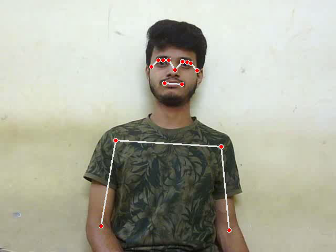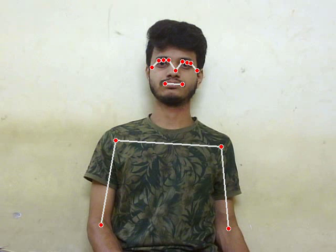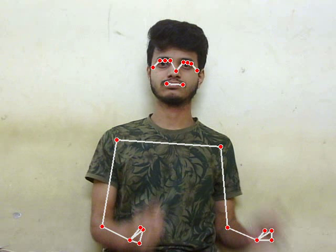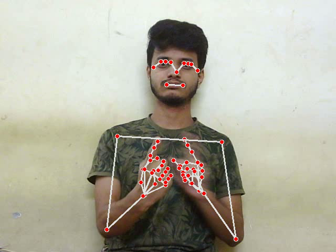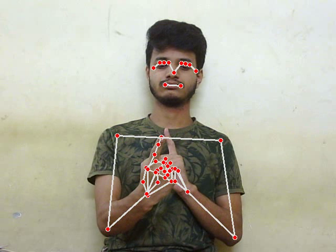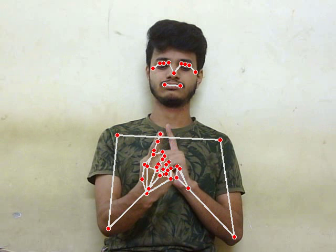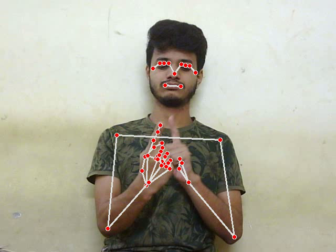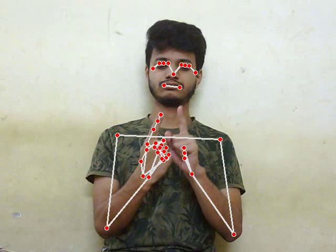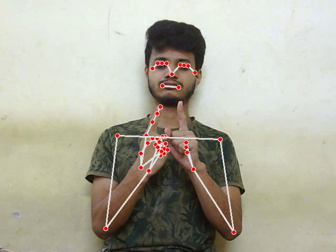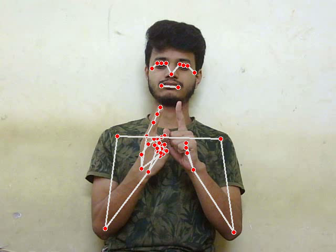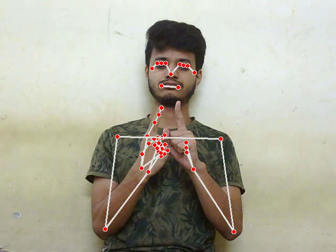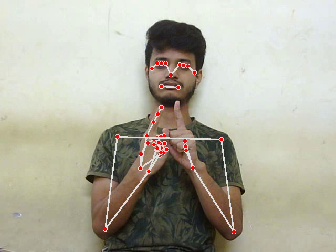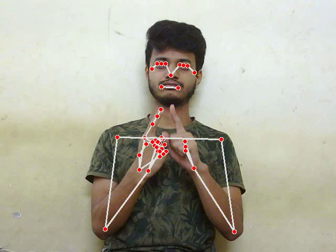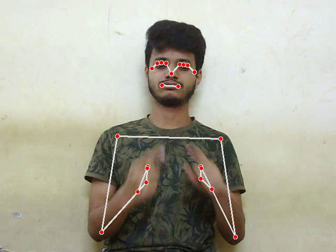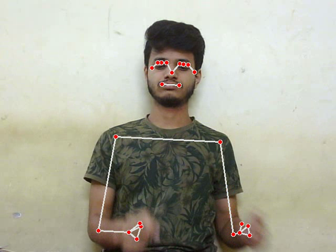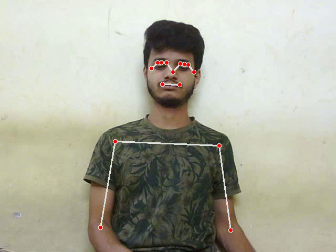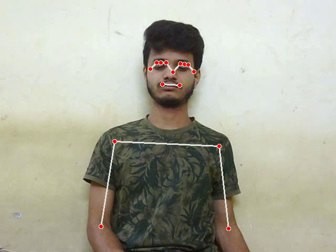meet